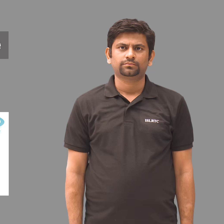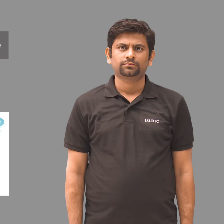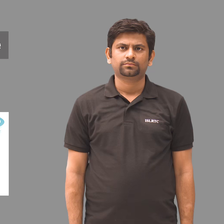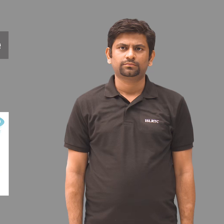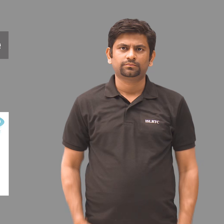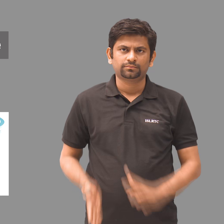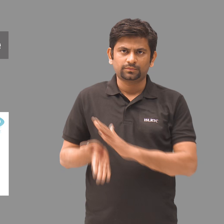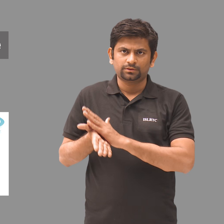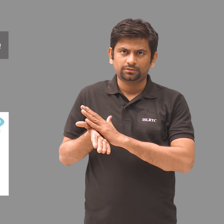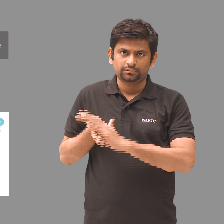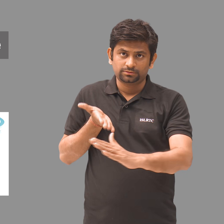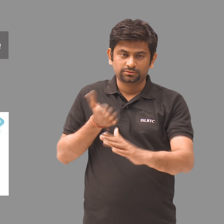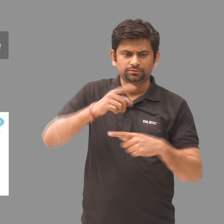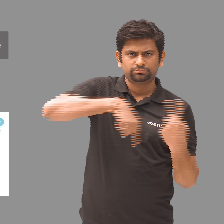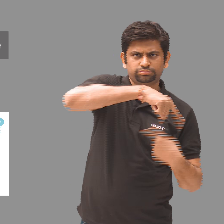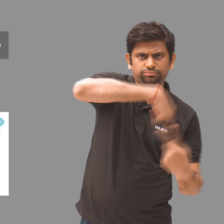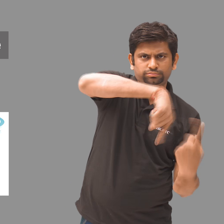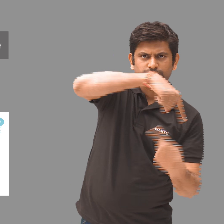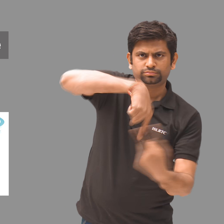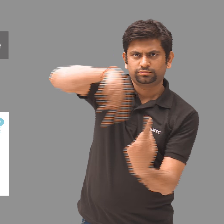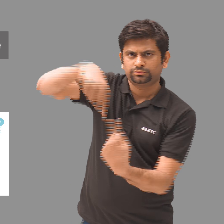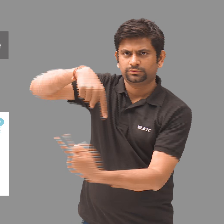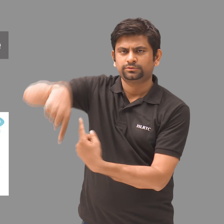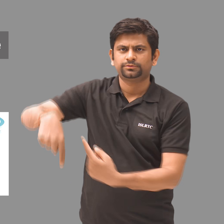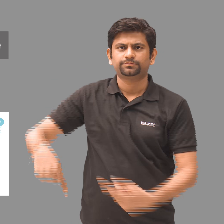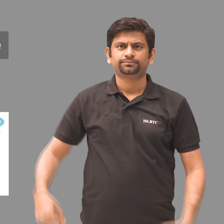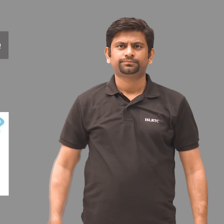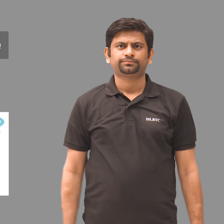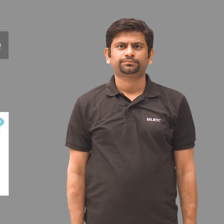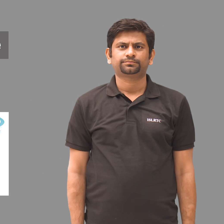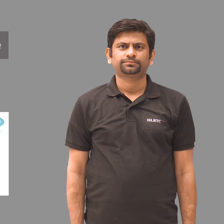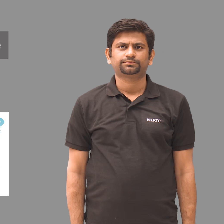Hurricane